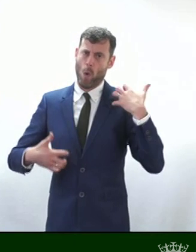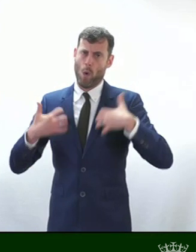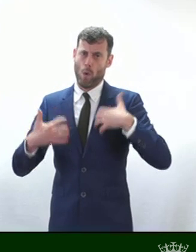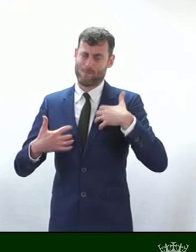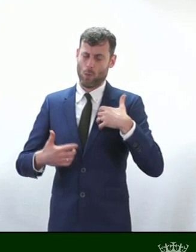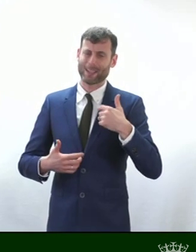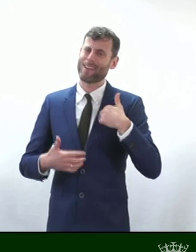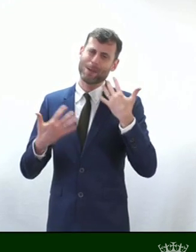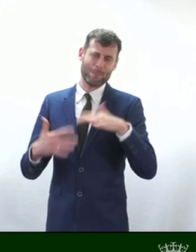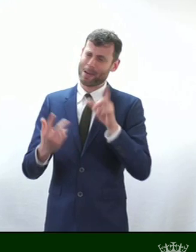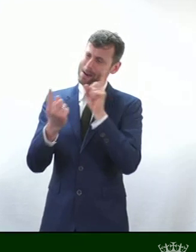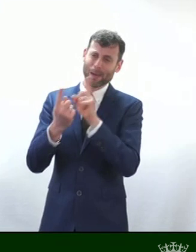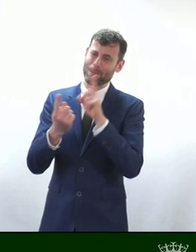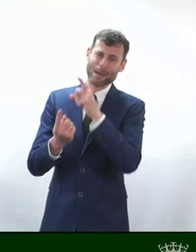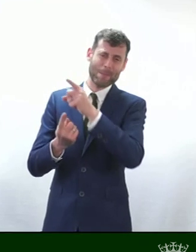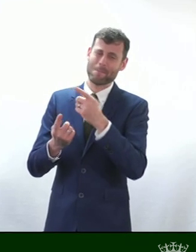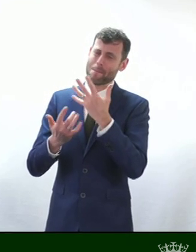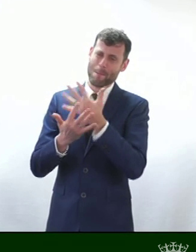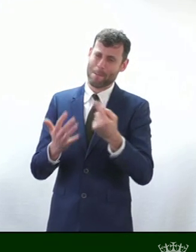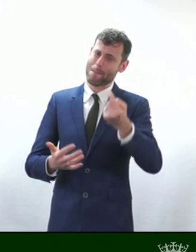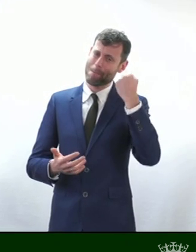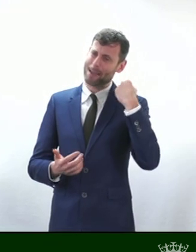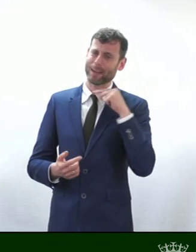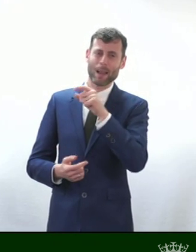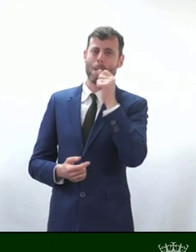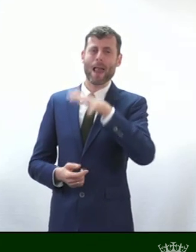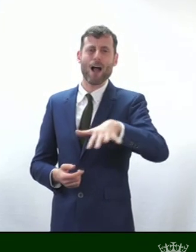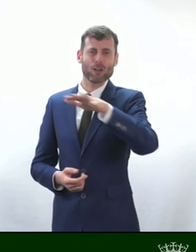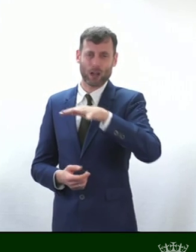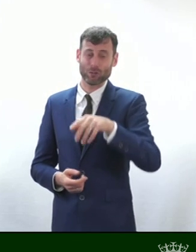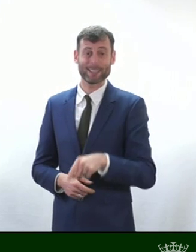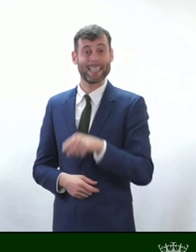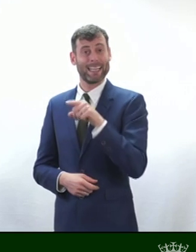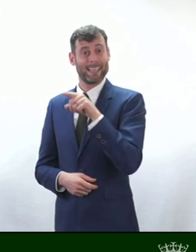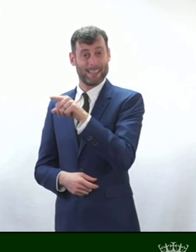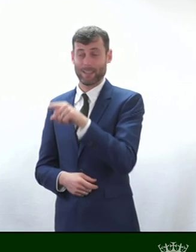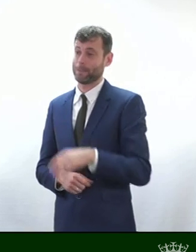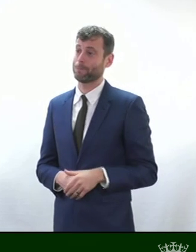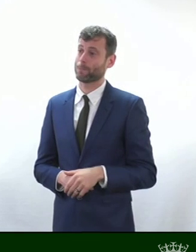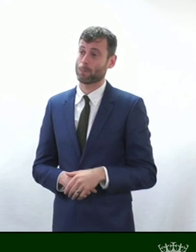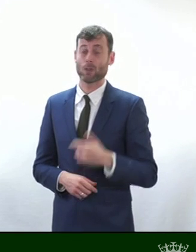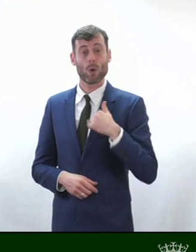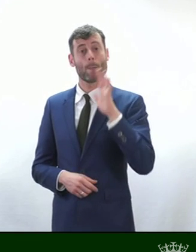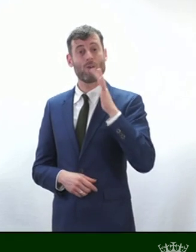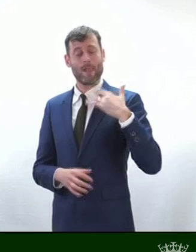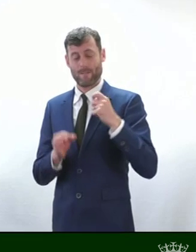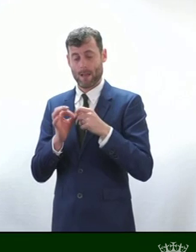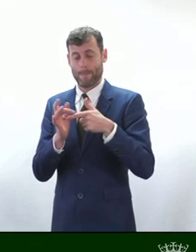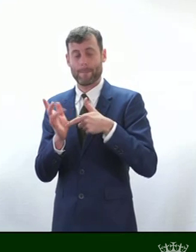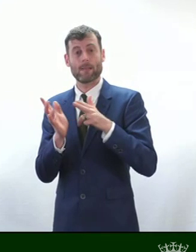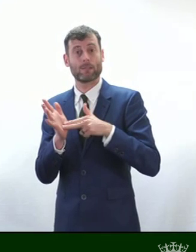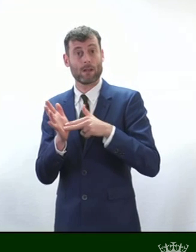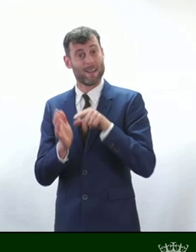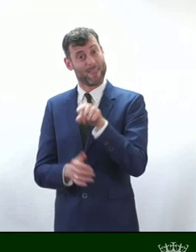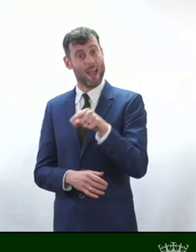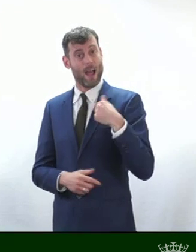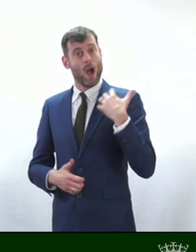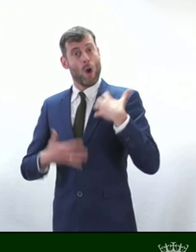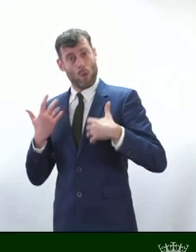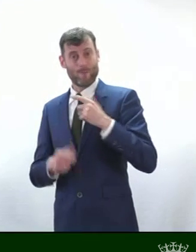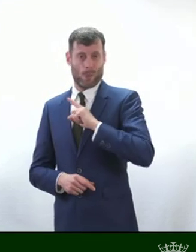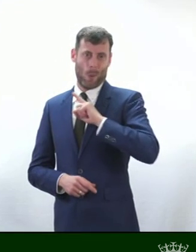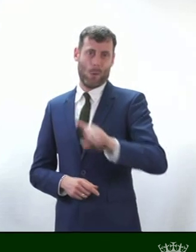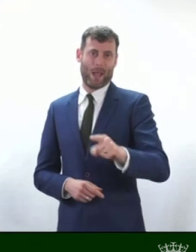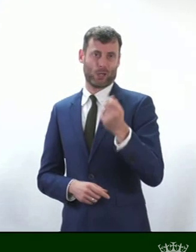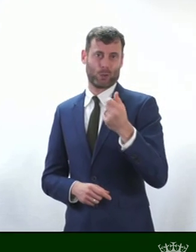I have had many happy meetings with my hon. Friend in the Black Country, and as a proud former resident of Bilston, I look forward to returning before too long.